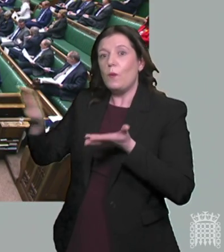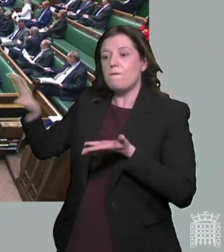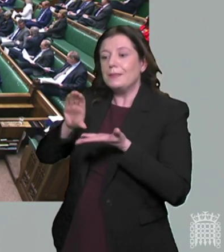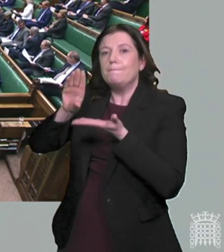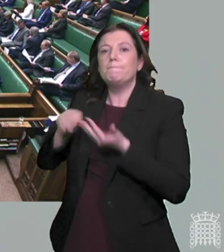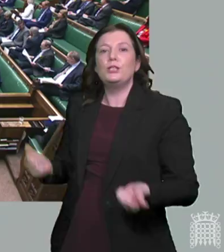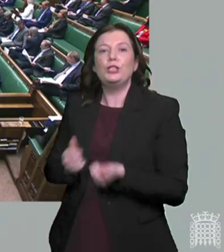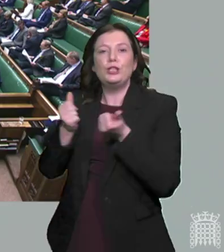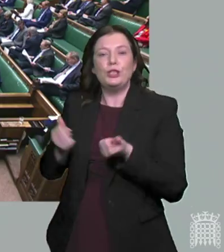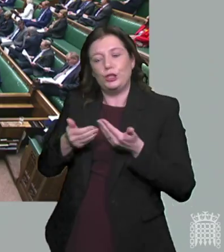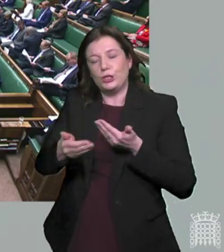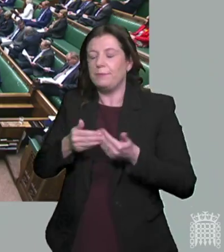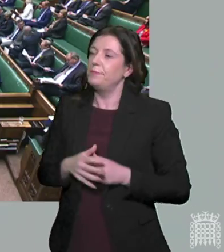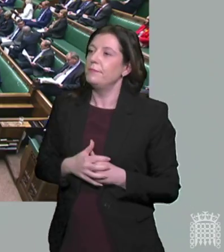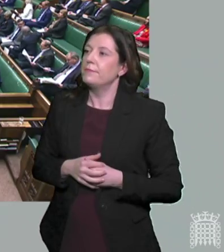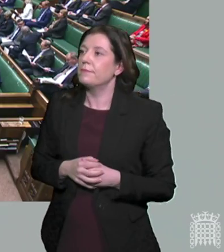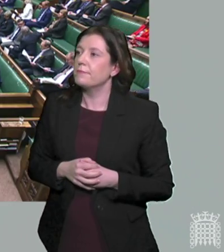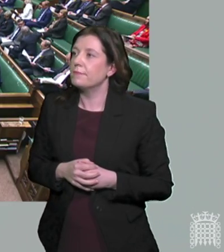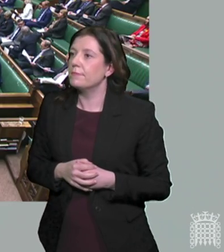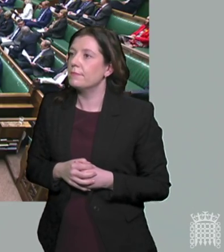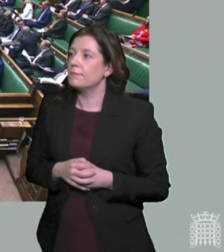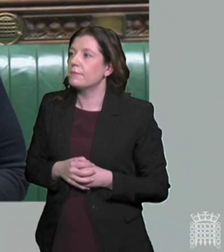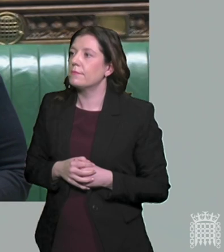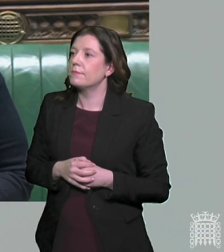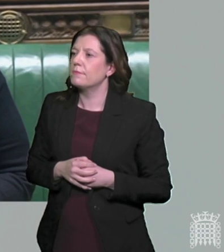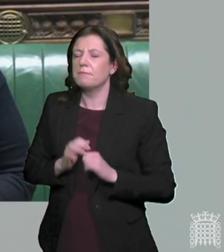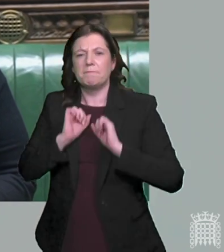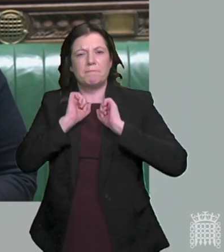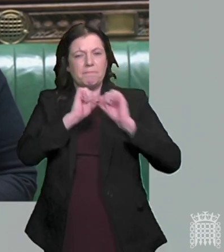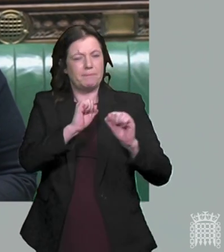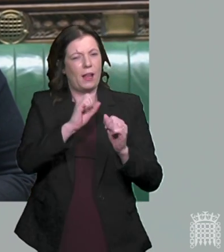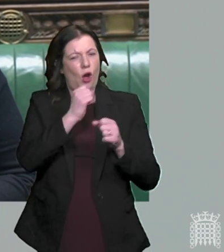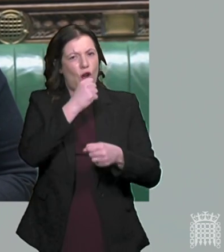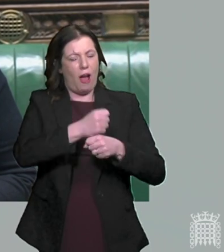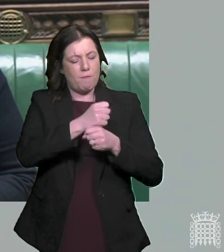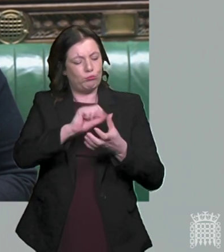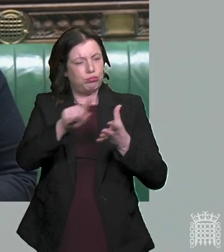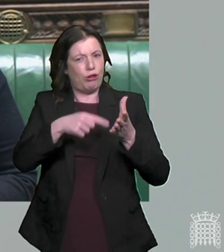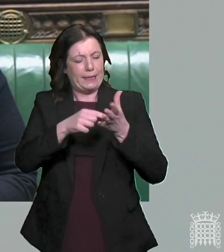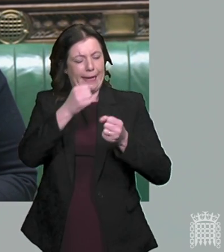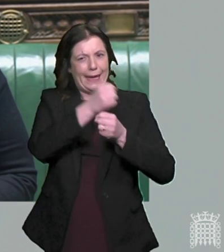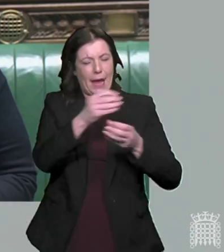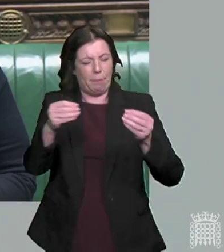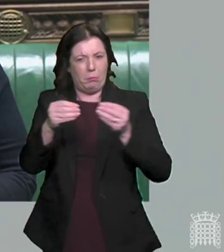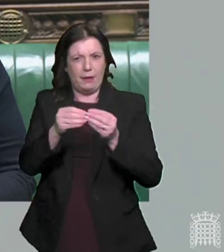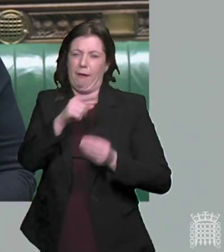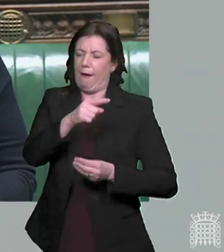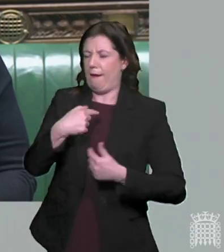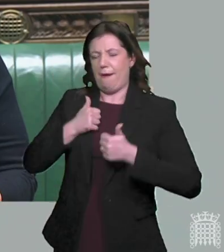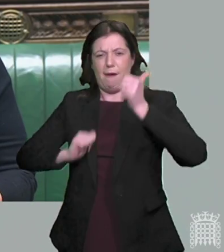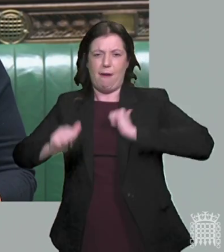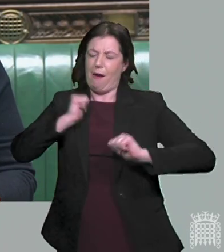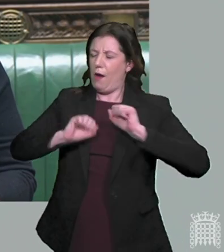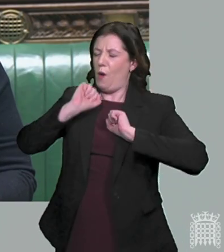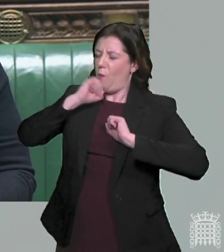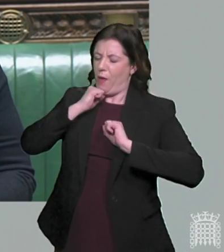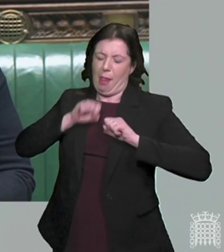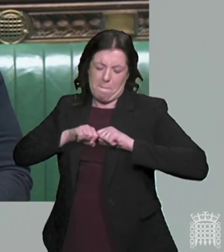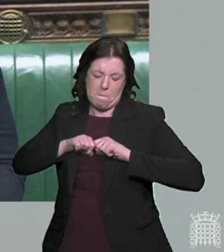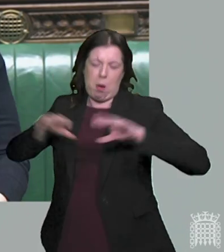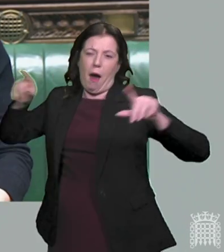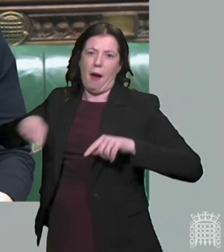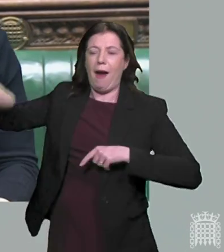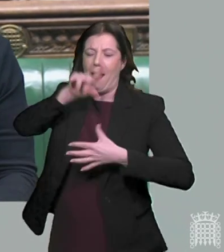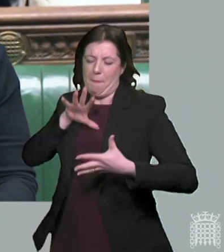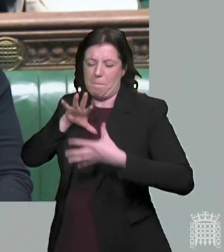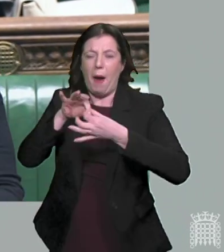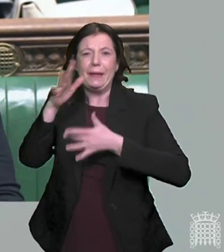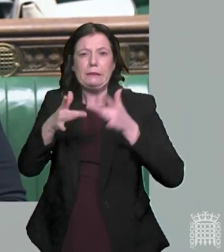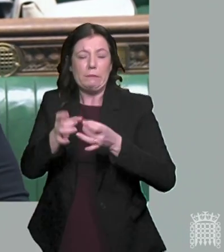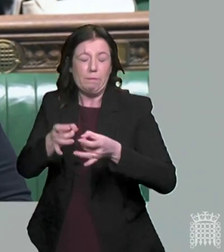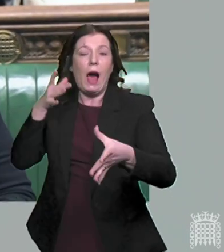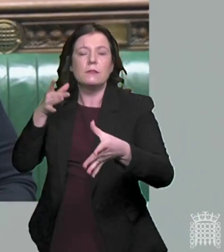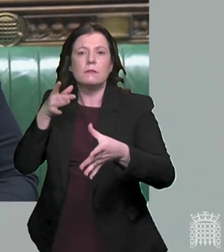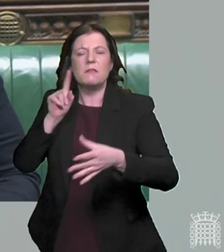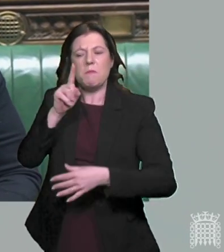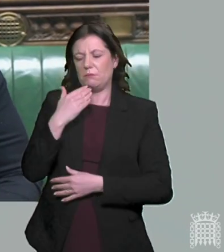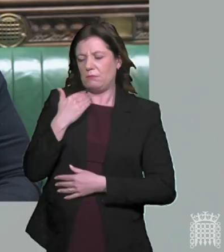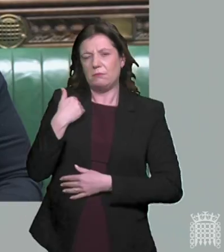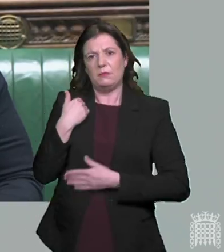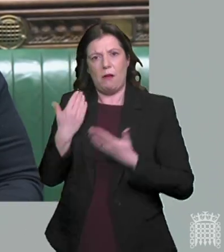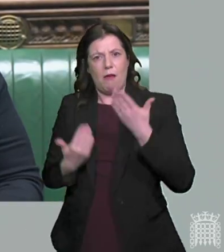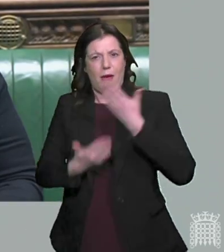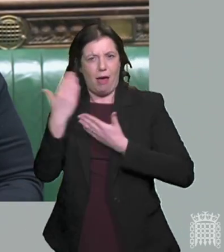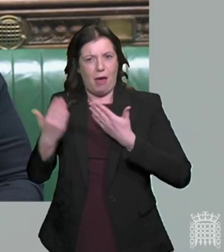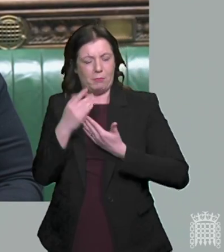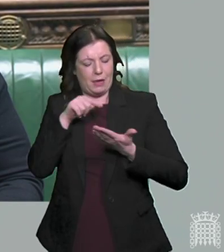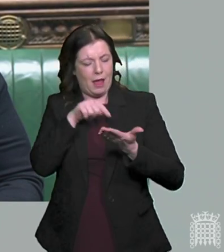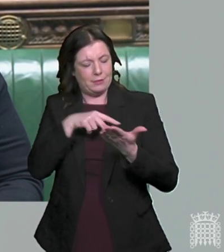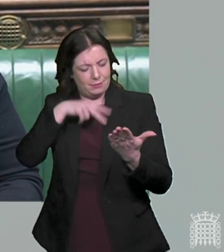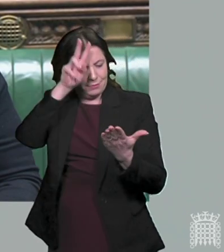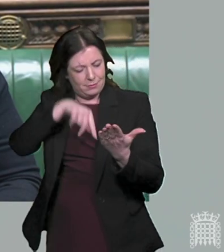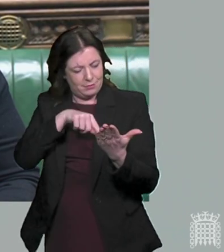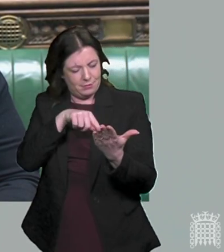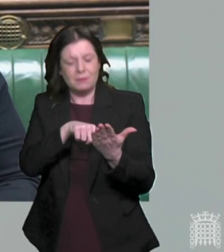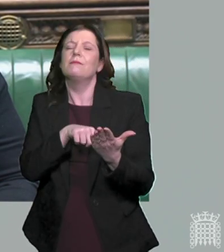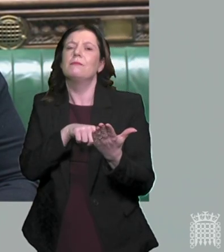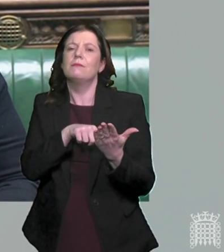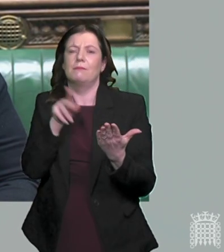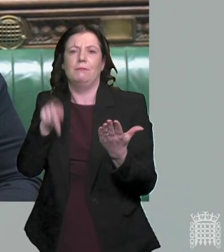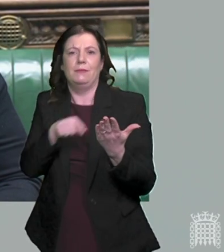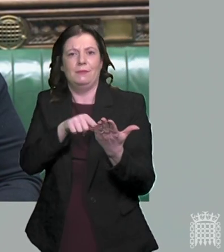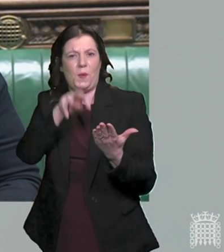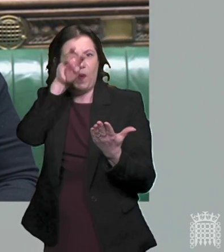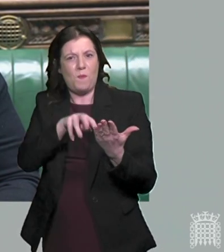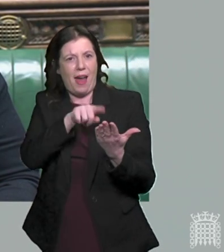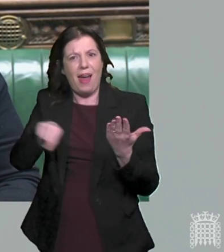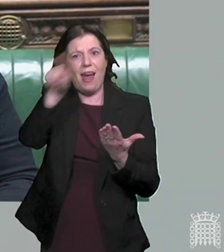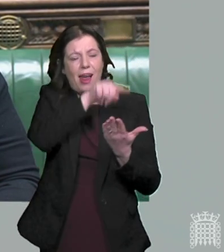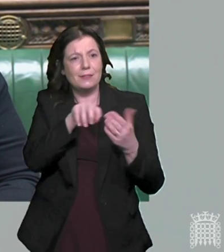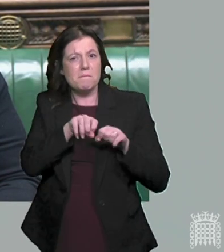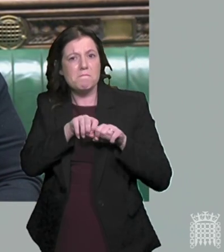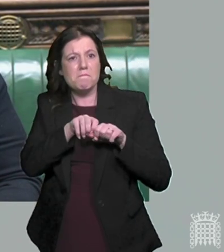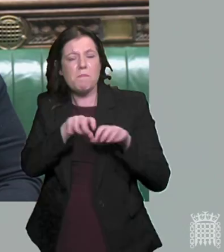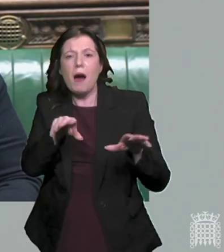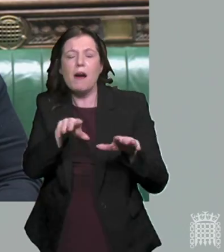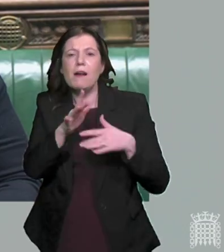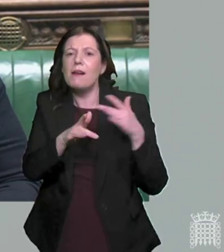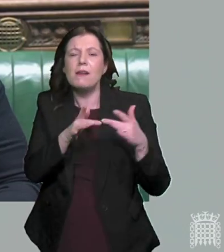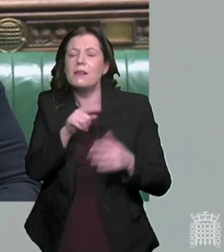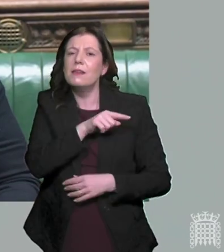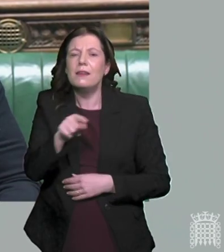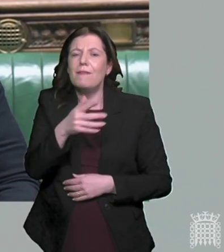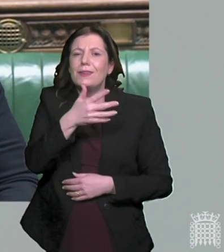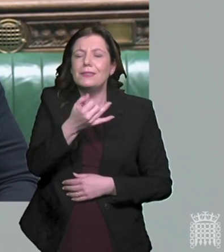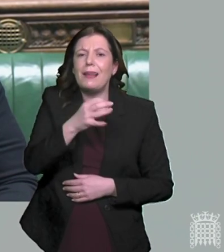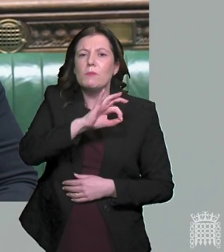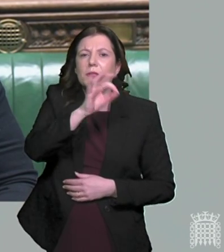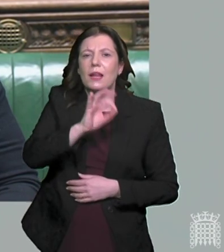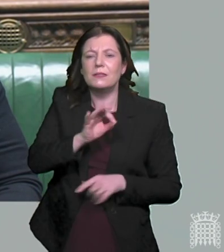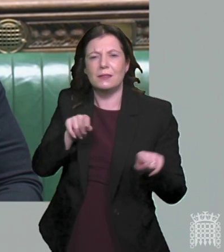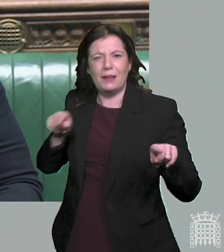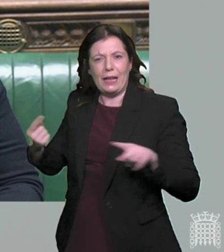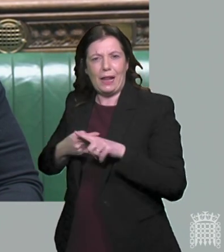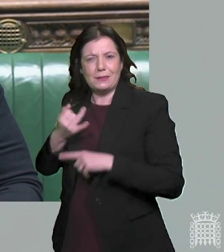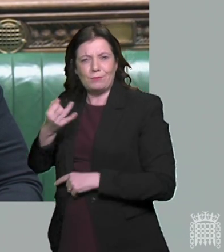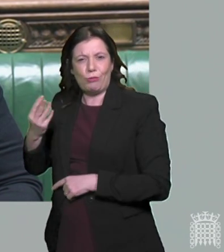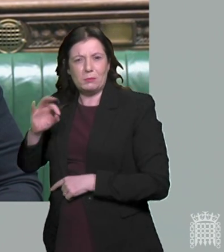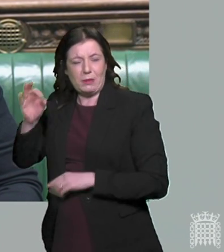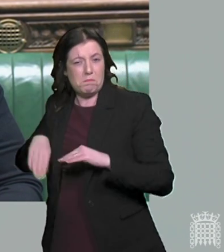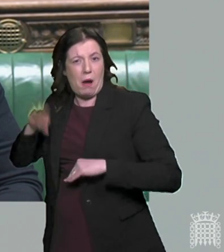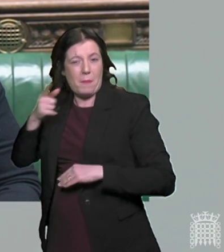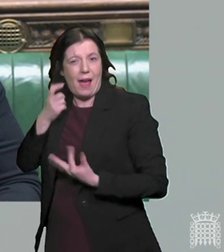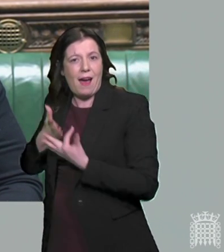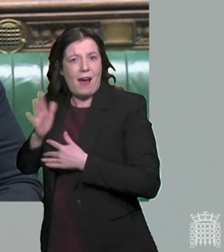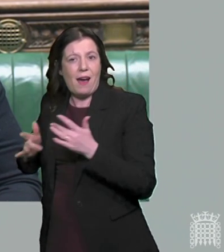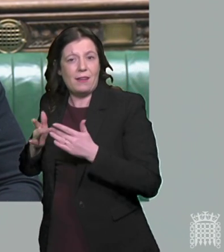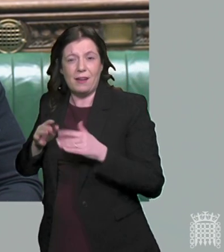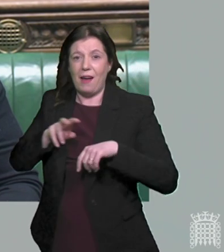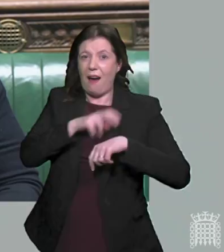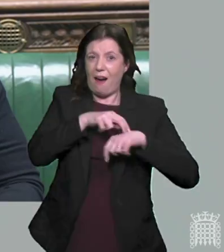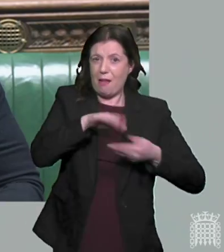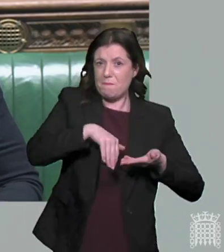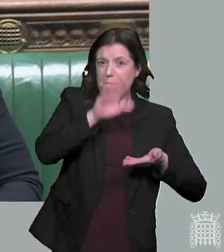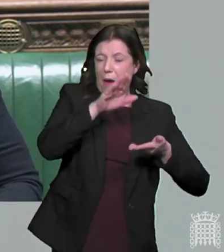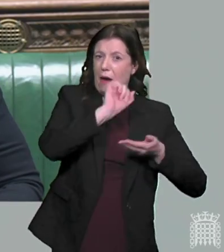Going back to the subject of gigabit, the Government’s Project Gigabit boasts that it will deliver lightning-fast reliable broadband to every corner of the UK, but the project update that was published this week by the Minister’s Government shows that Wales has the lowest coverage of any of the home nations—just 57% compared with, for example, 73% in England and 89% in Northern Ireland.